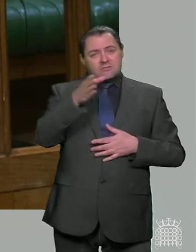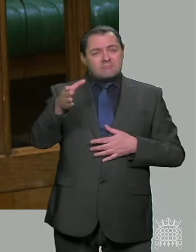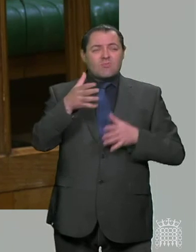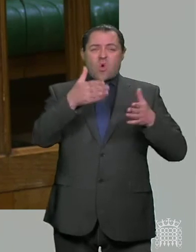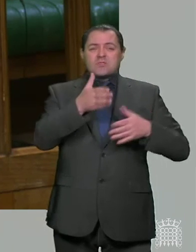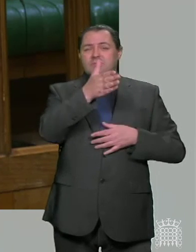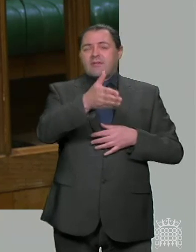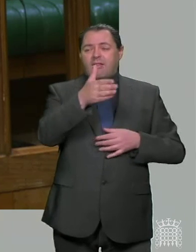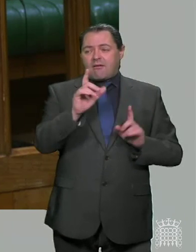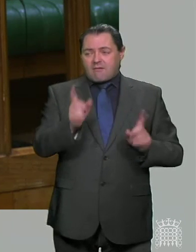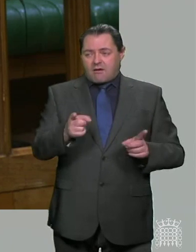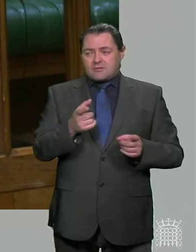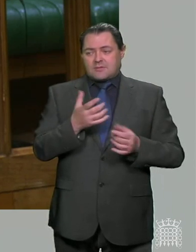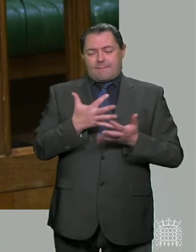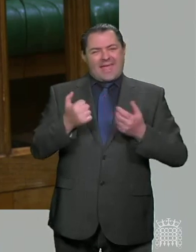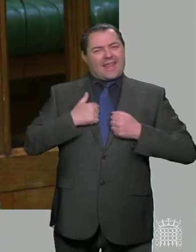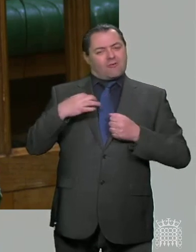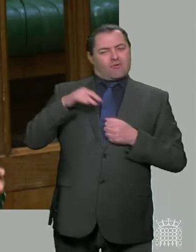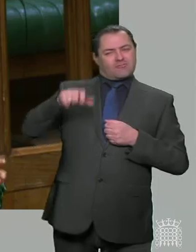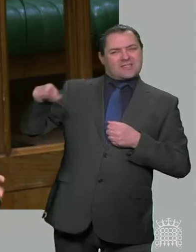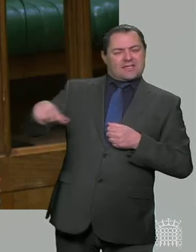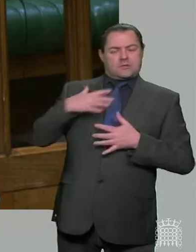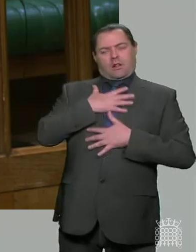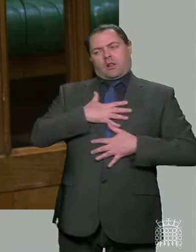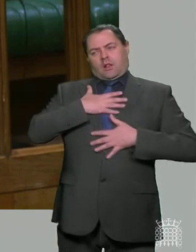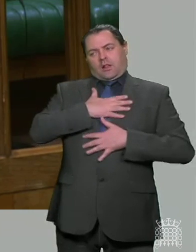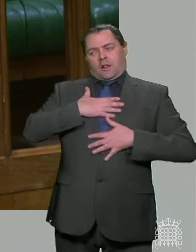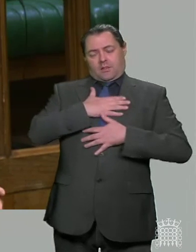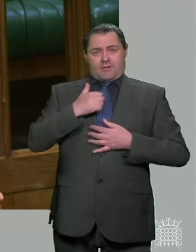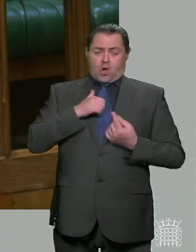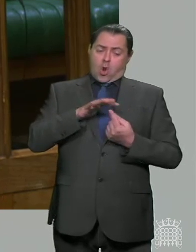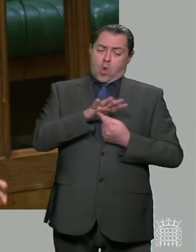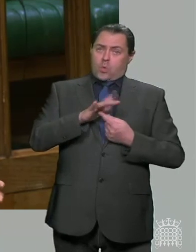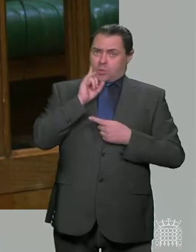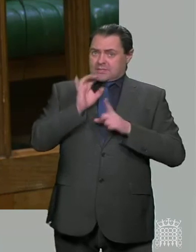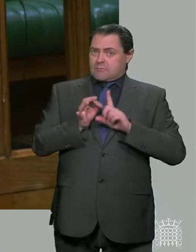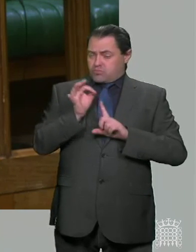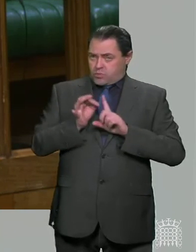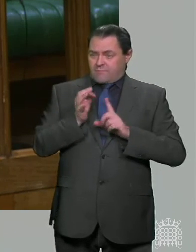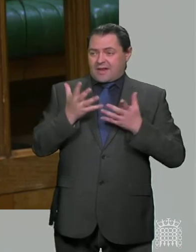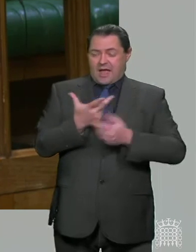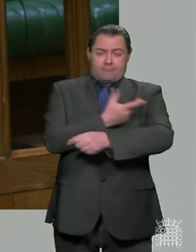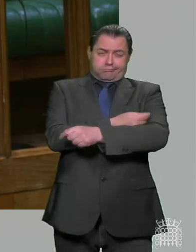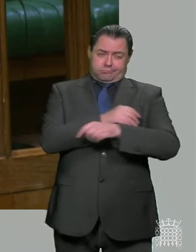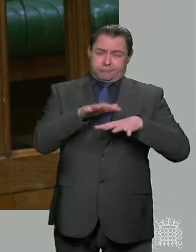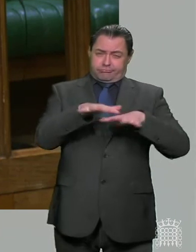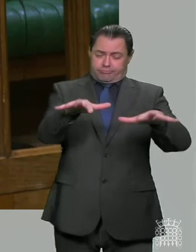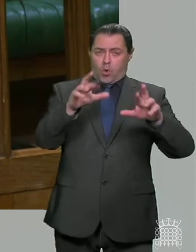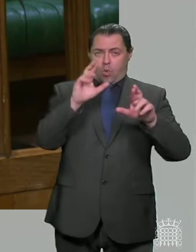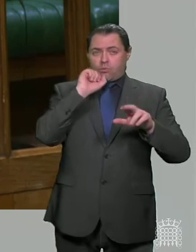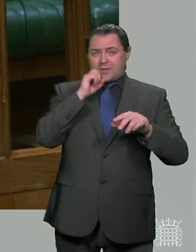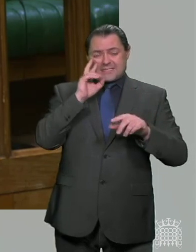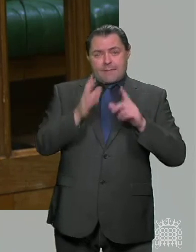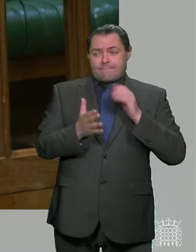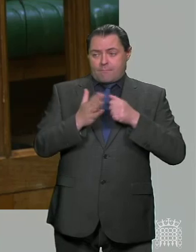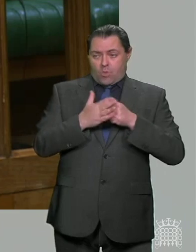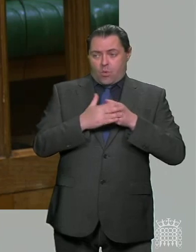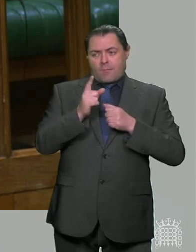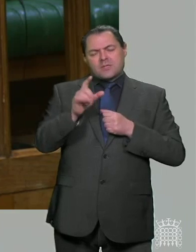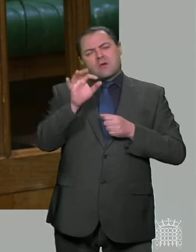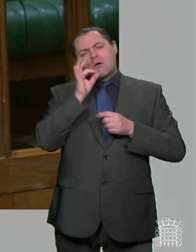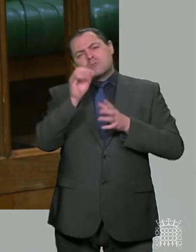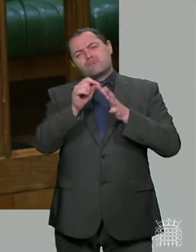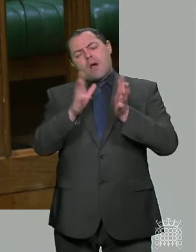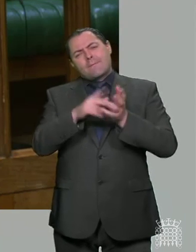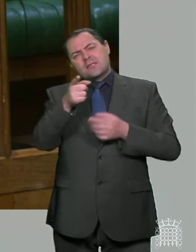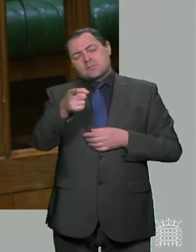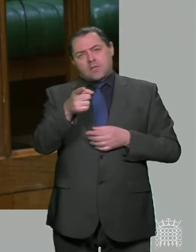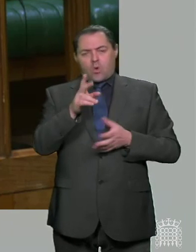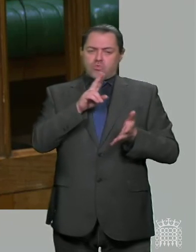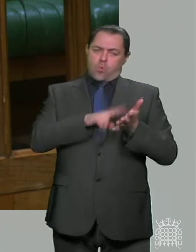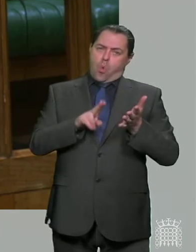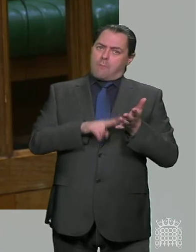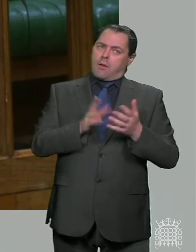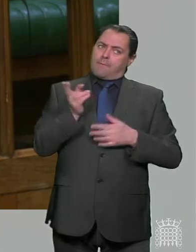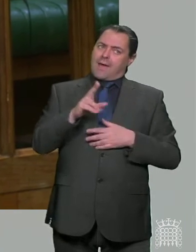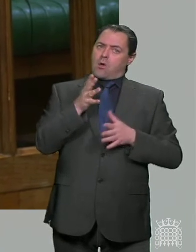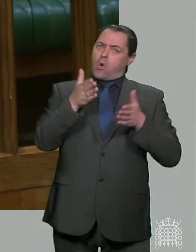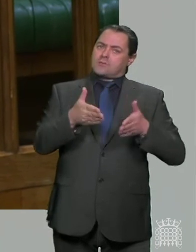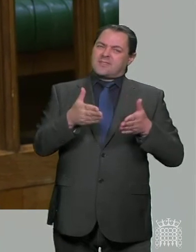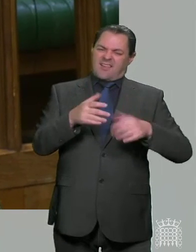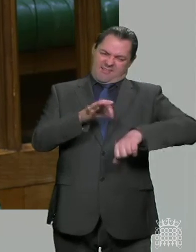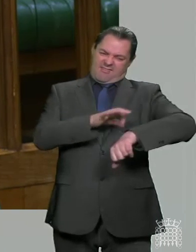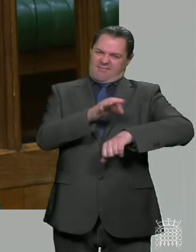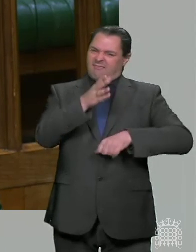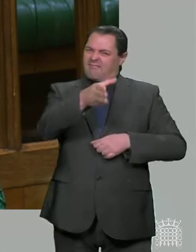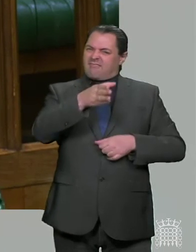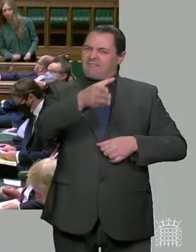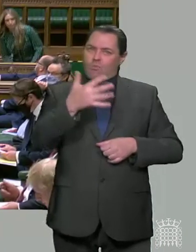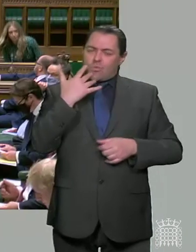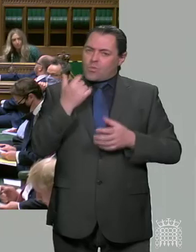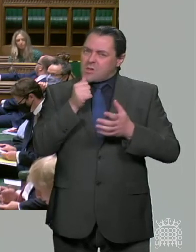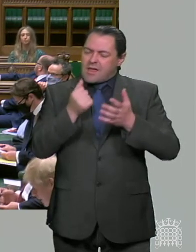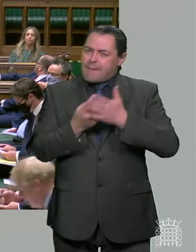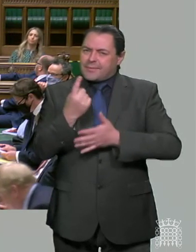It has caused immense anguish for many of my constituents. We are seeing some progress locally and I hope that, with the brilliant roll-out of the vaccine, we will see more, but can the Prime Minister inform the House when normal visiting hours will resume for all hospitals nationwide?